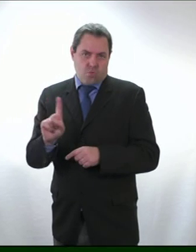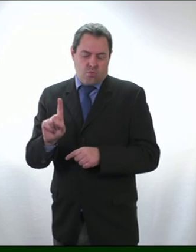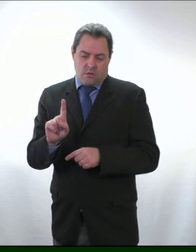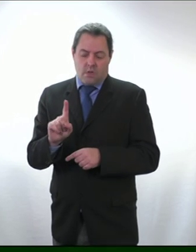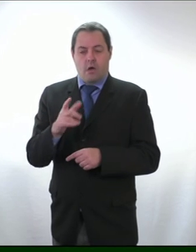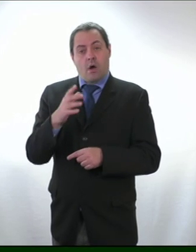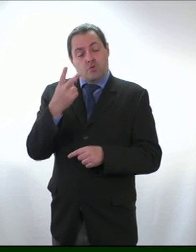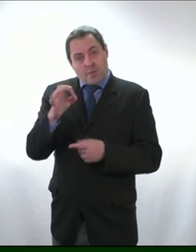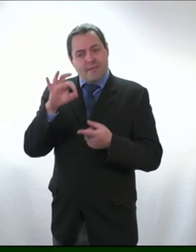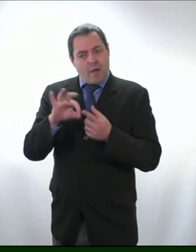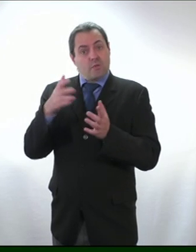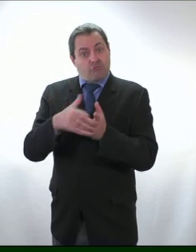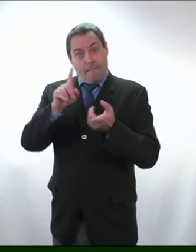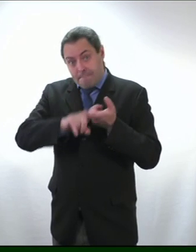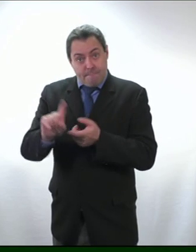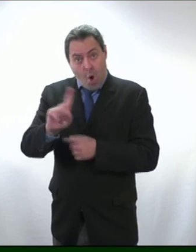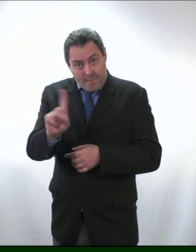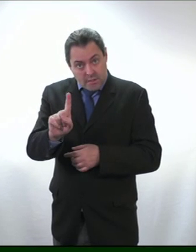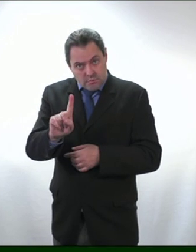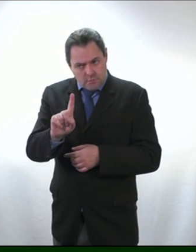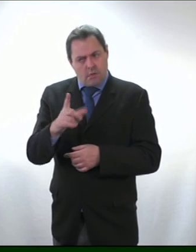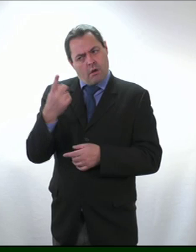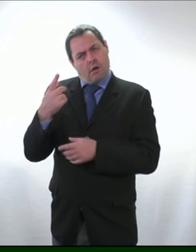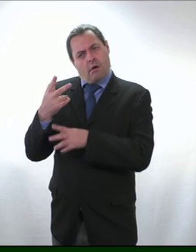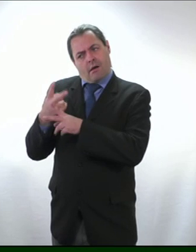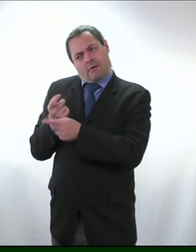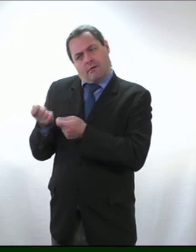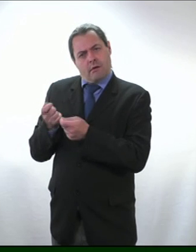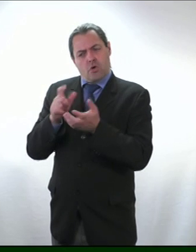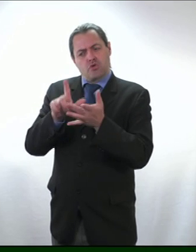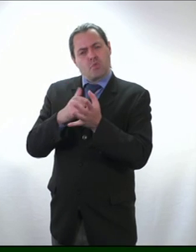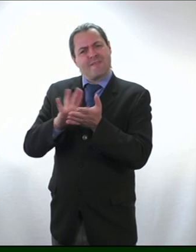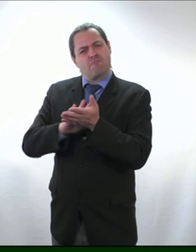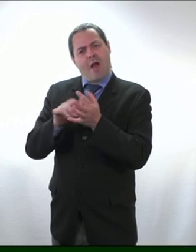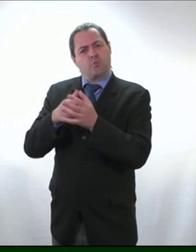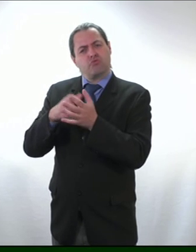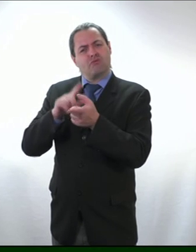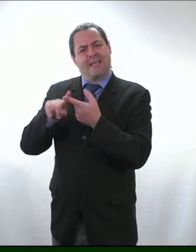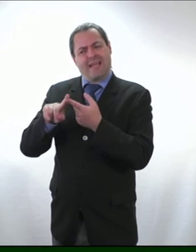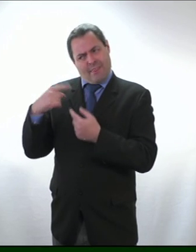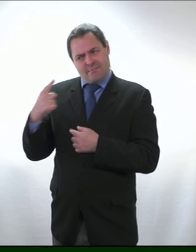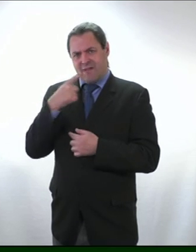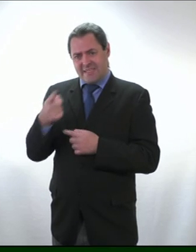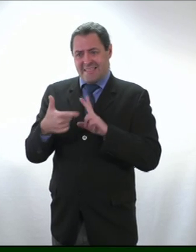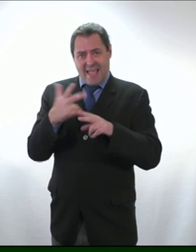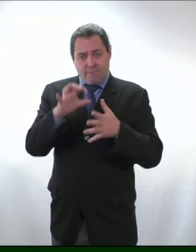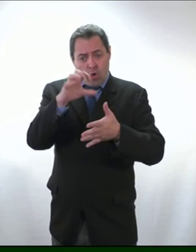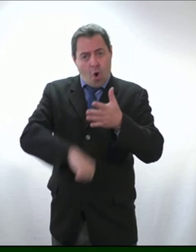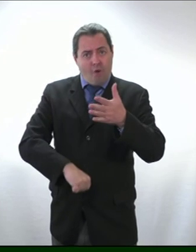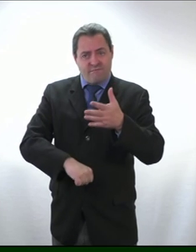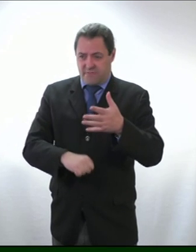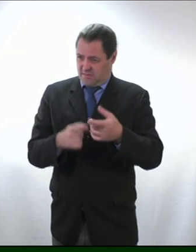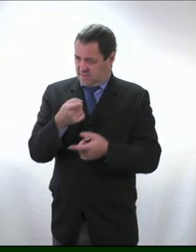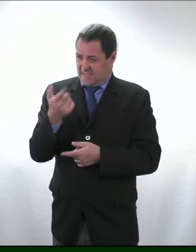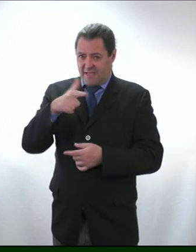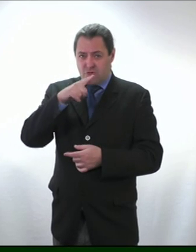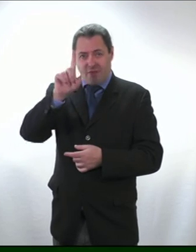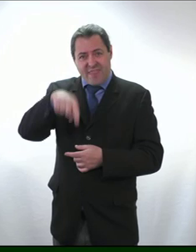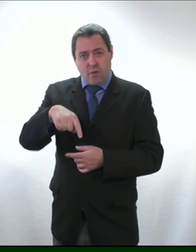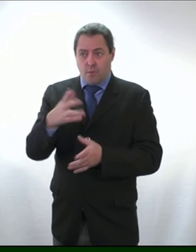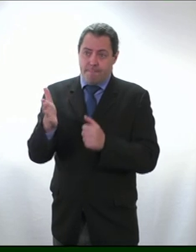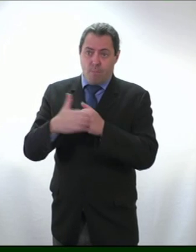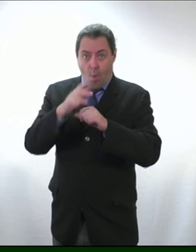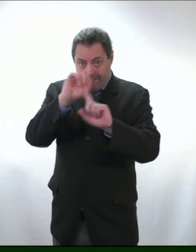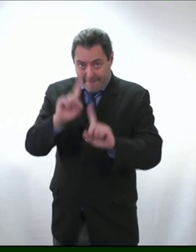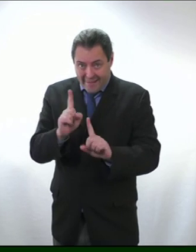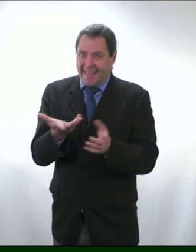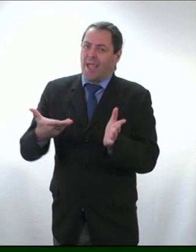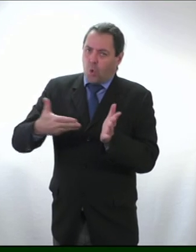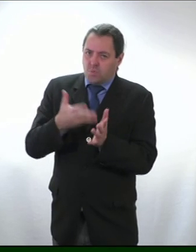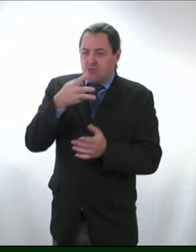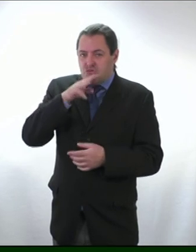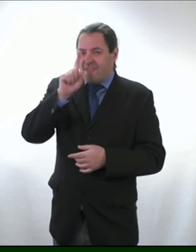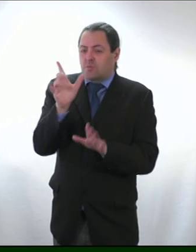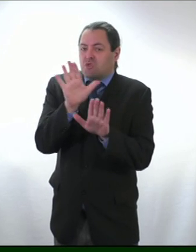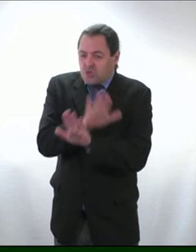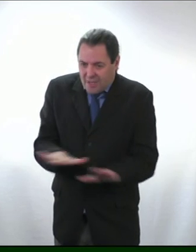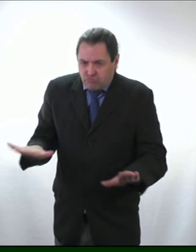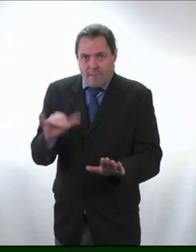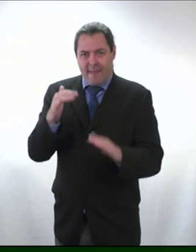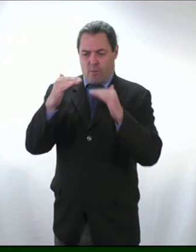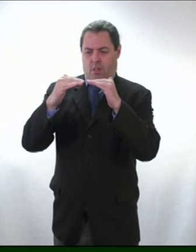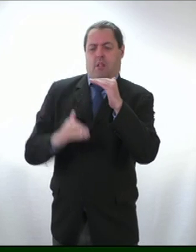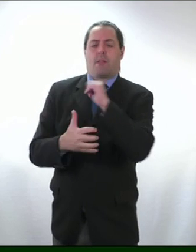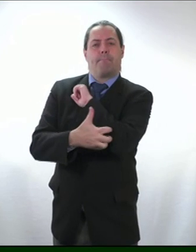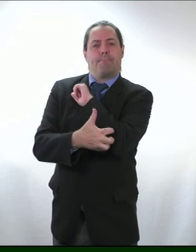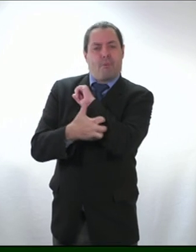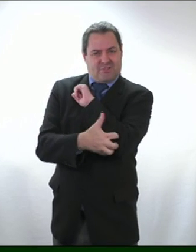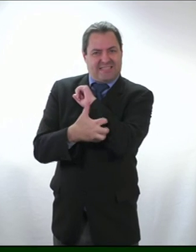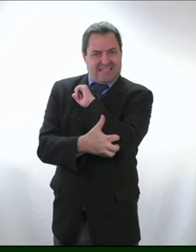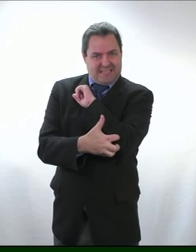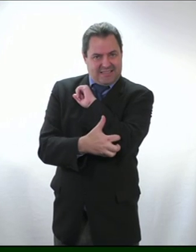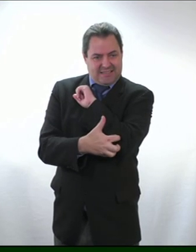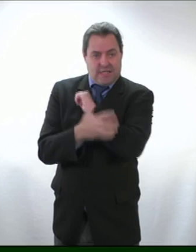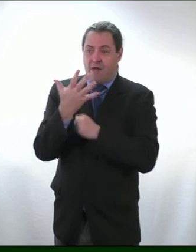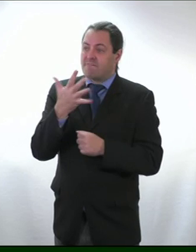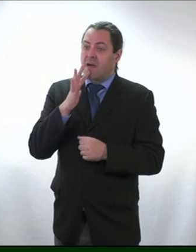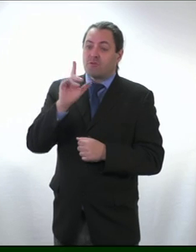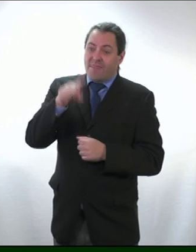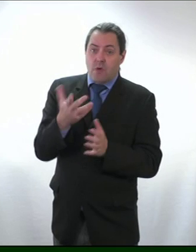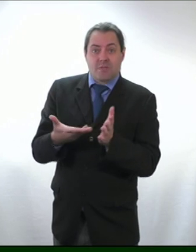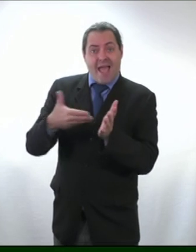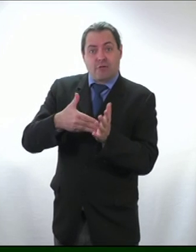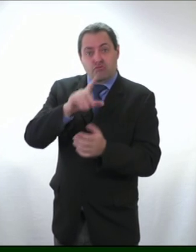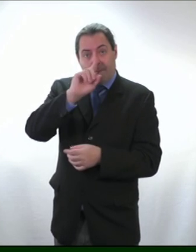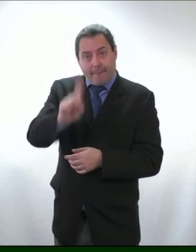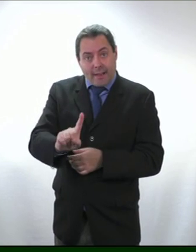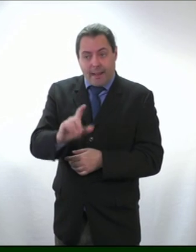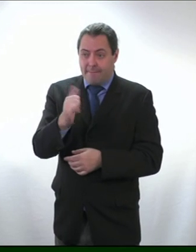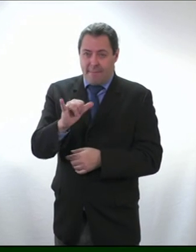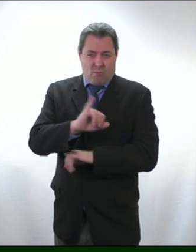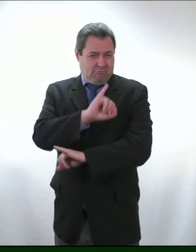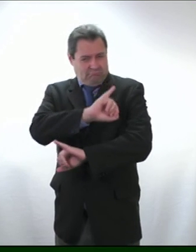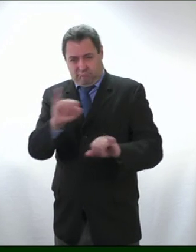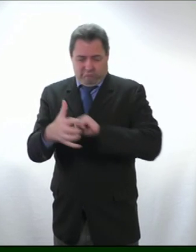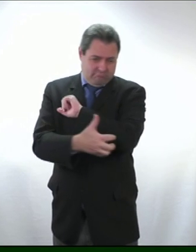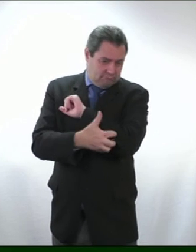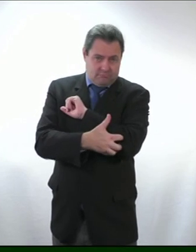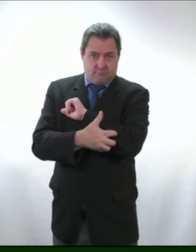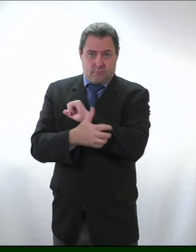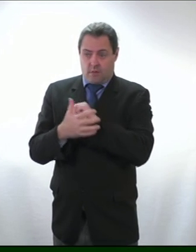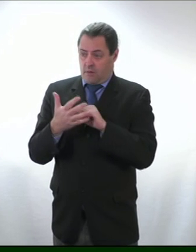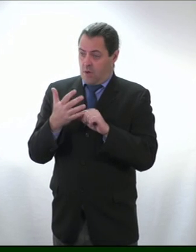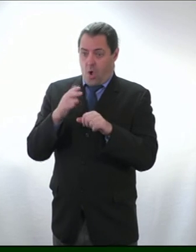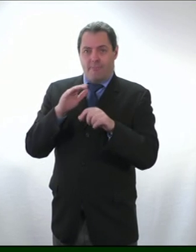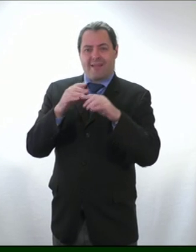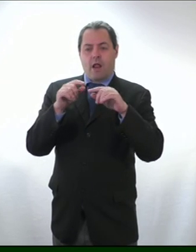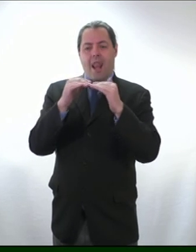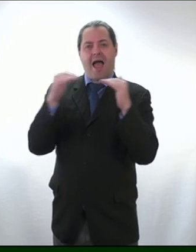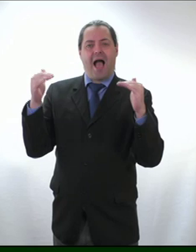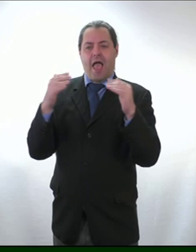The Joseph Rowntree Foundation has painted a clear picture for his Government: strip the £20 universal credit uplift away, and 700,000 more people, including 300,000 children, could move into poverty, and 500,000 more people could end up in severe poverty—more than 50% below the poverty line.